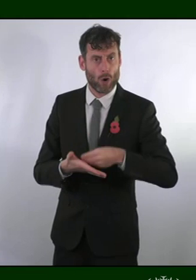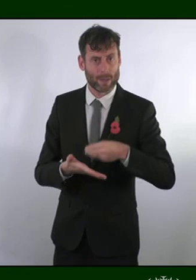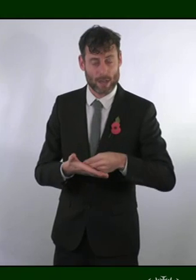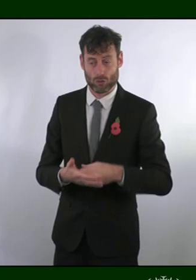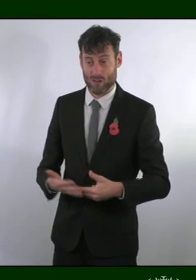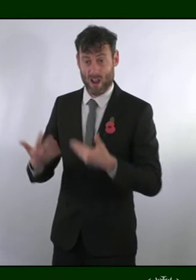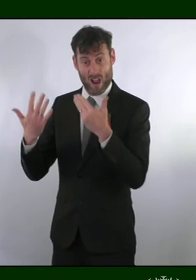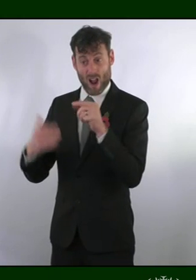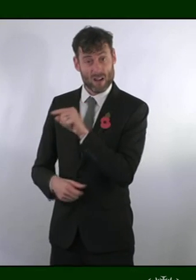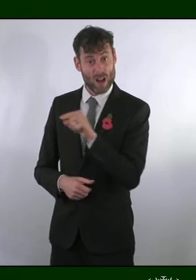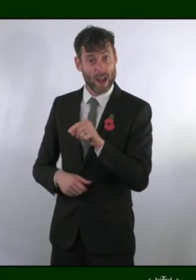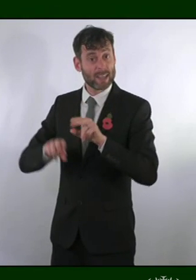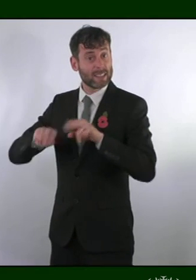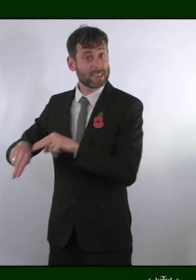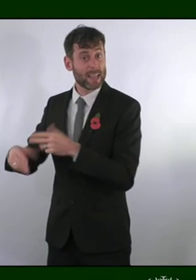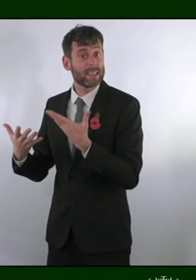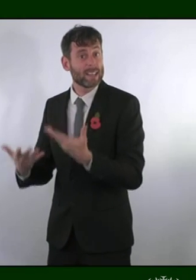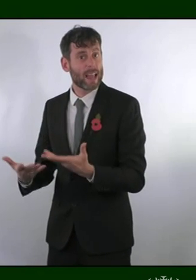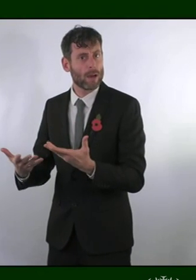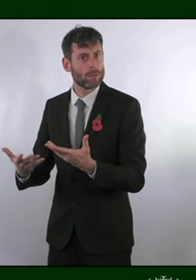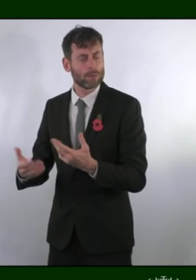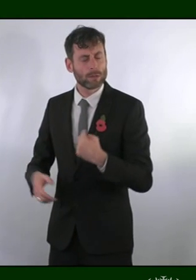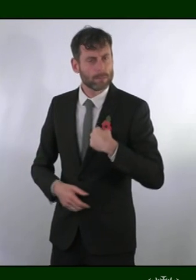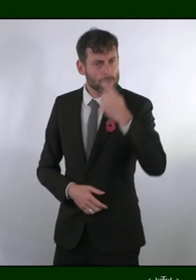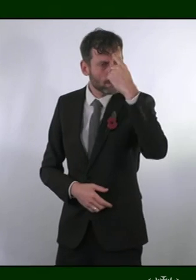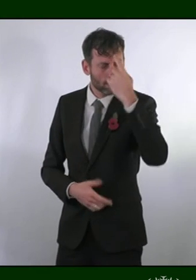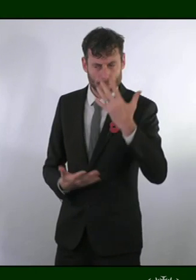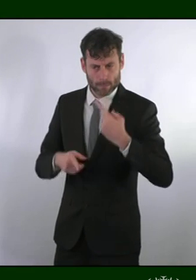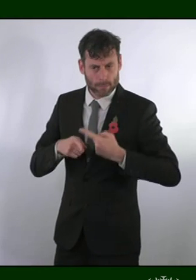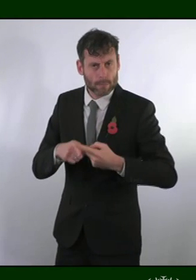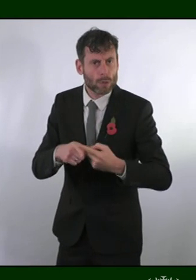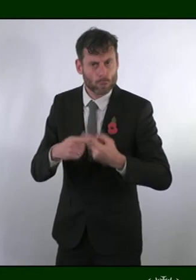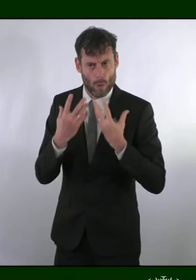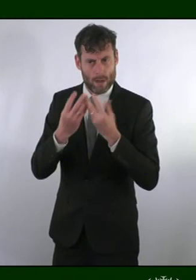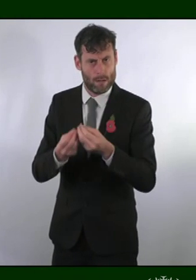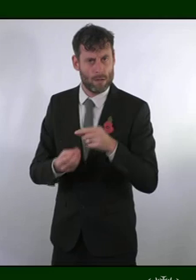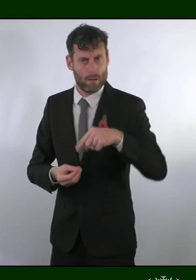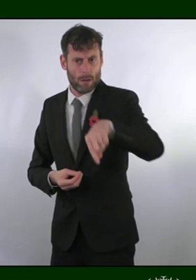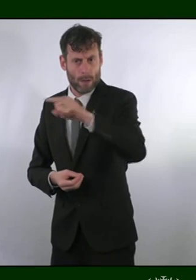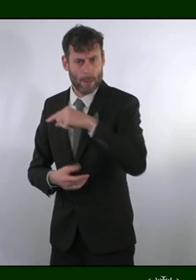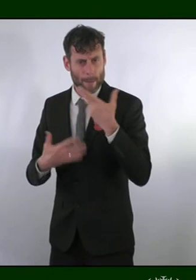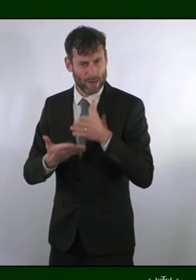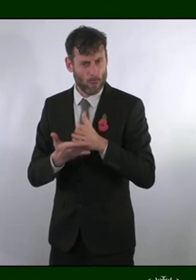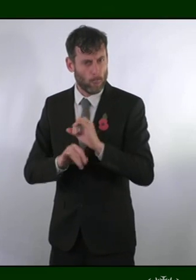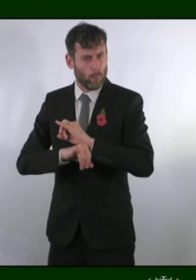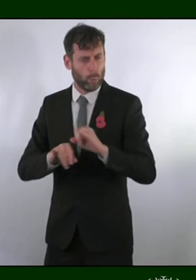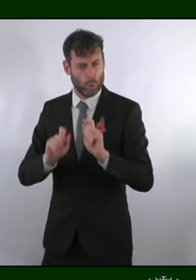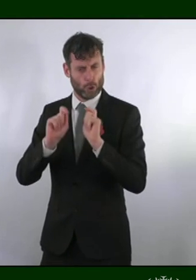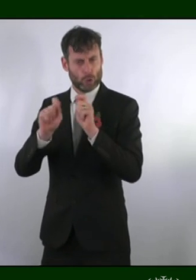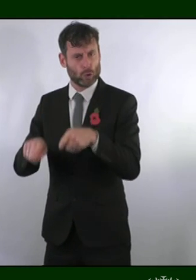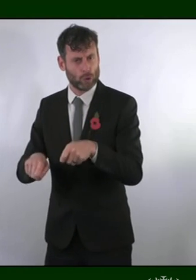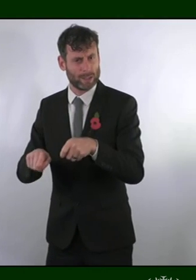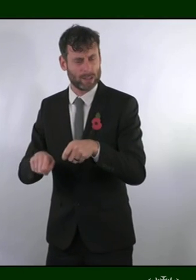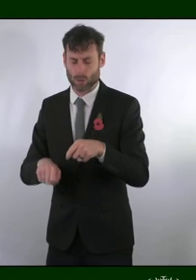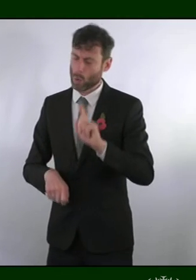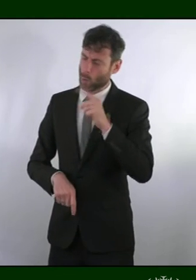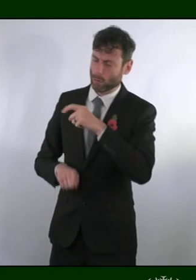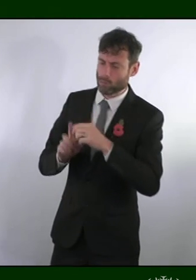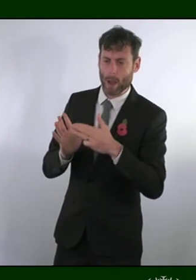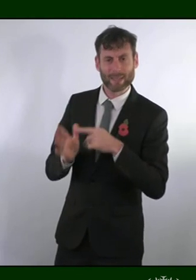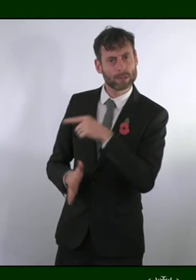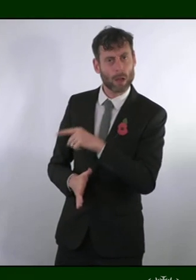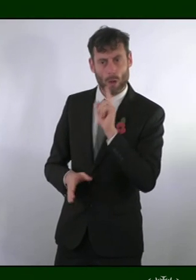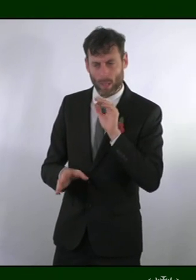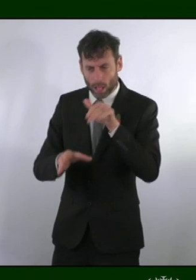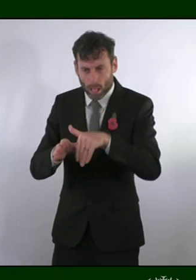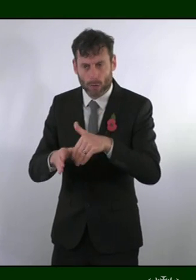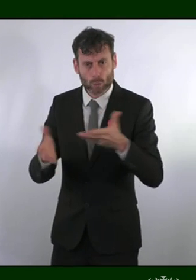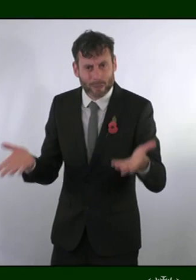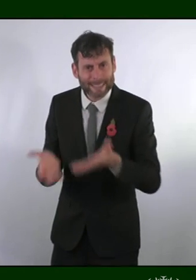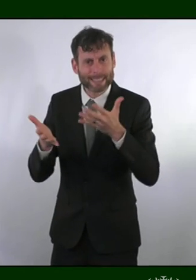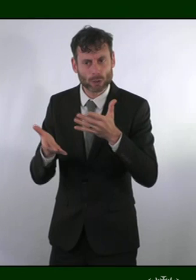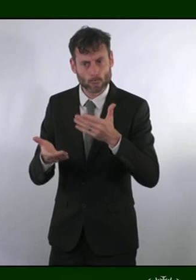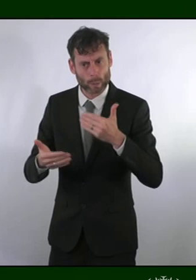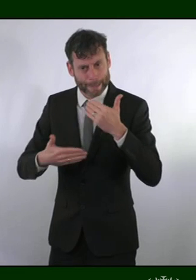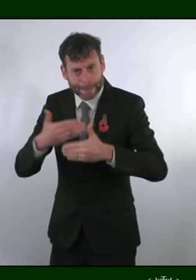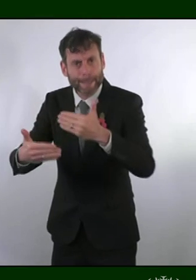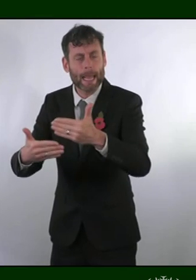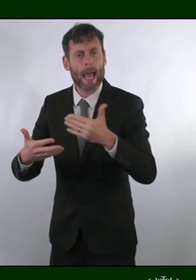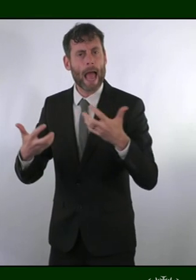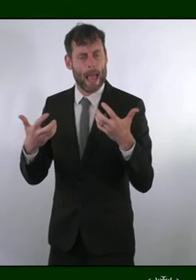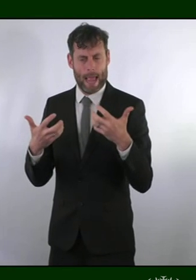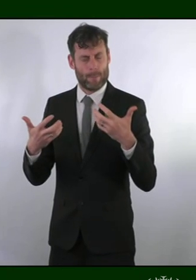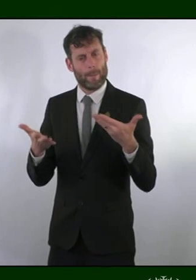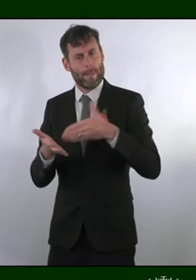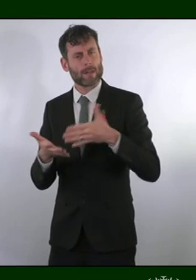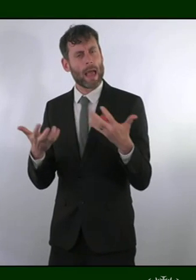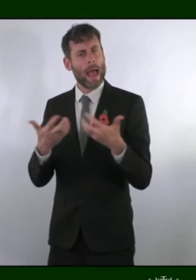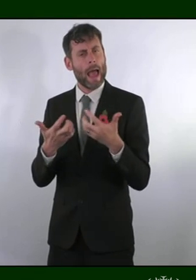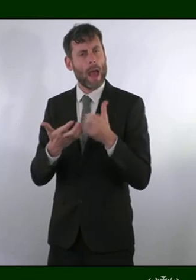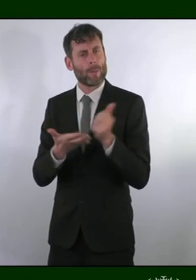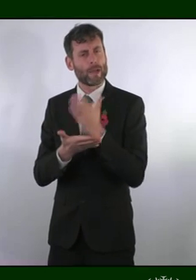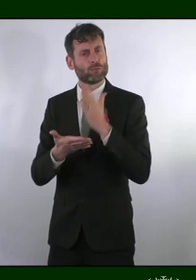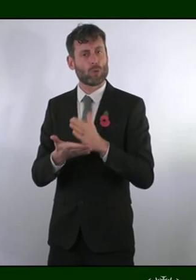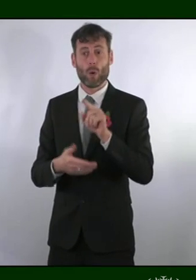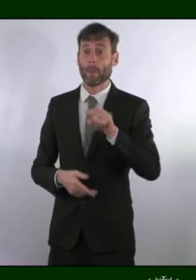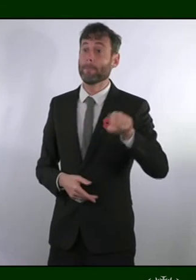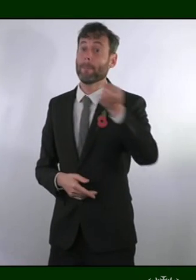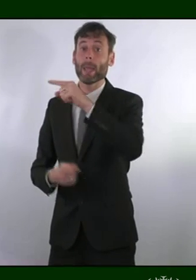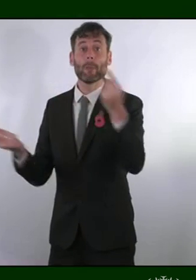What will the Government do and what will the Prime Minister do both to rectify this injustice and to ensure that no others who have come to the UK to live and work suffer in the same way as the Windrush victims?